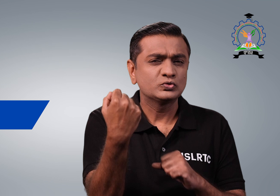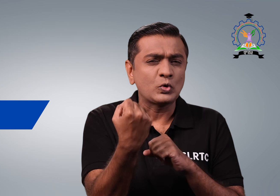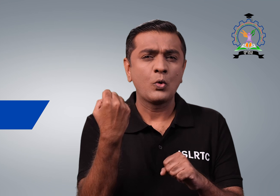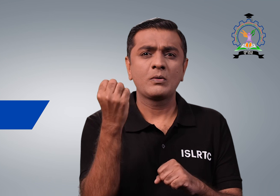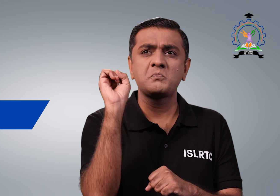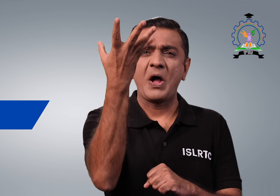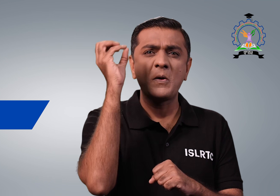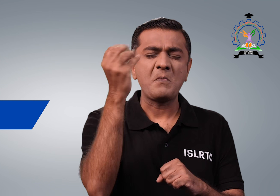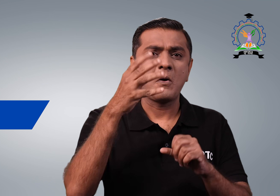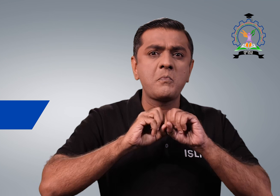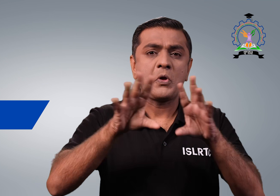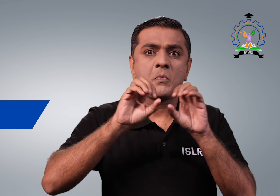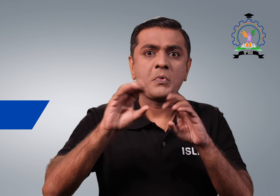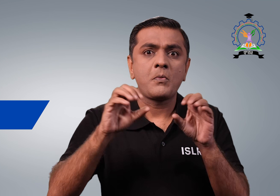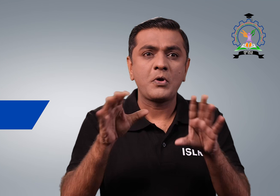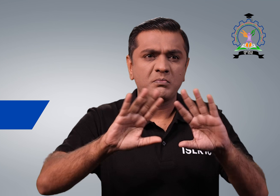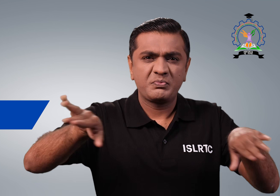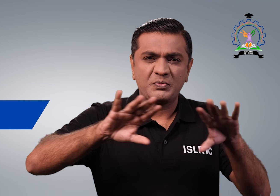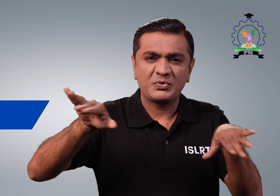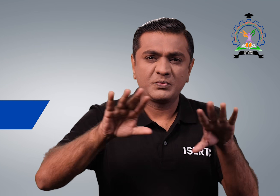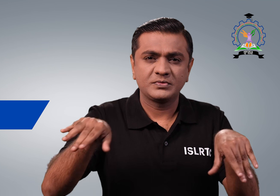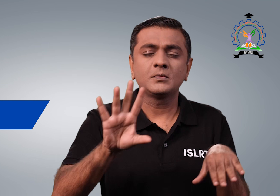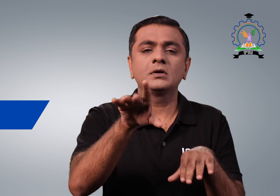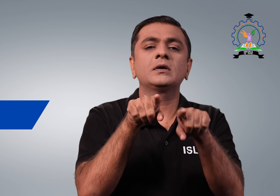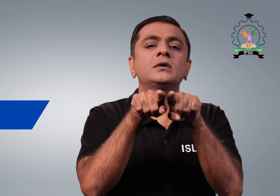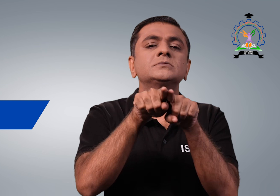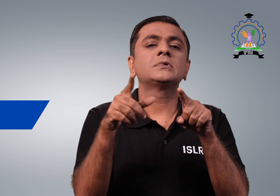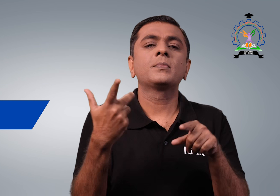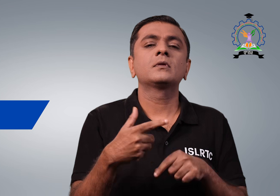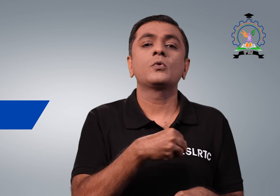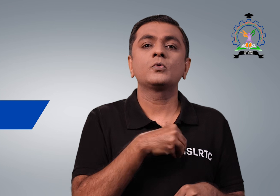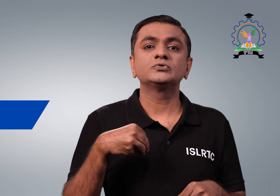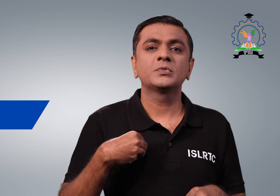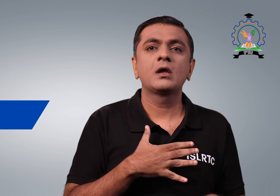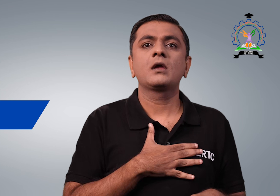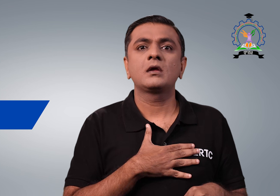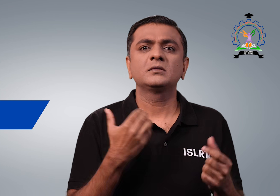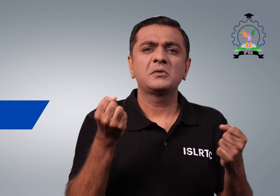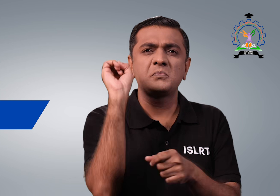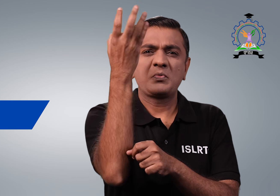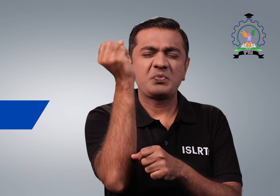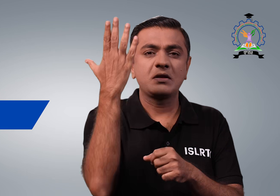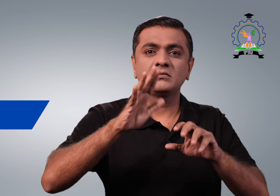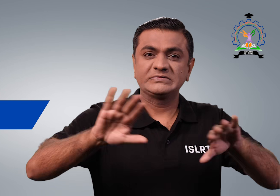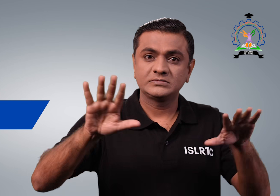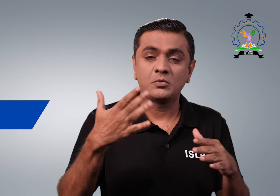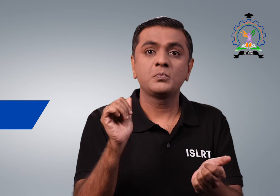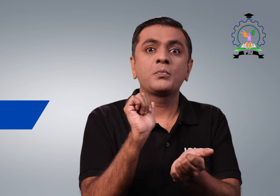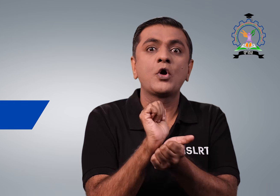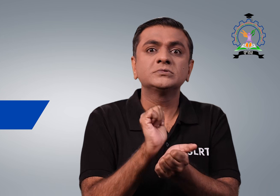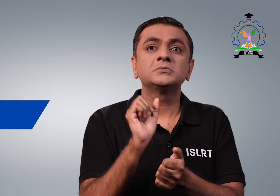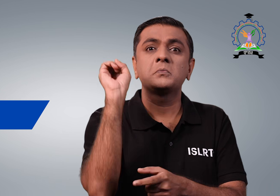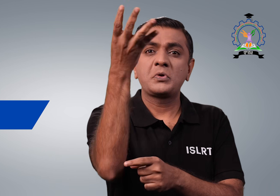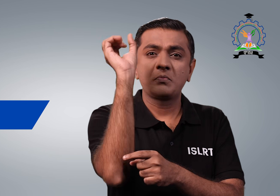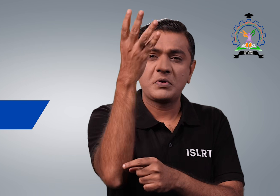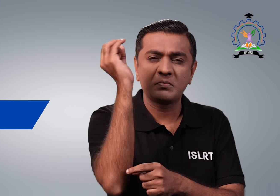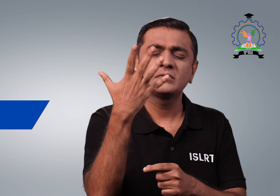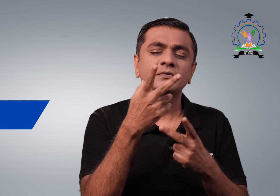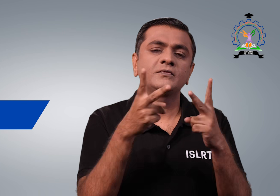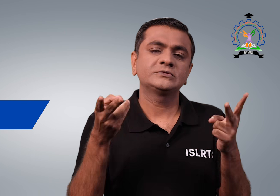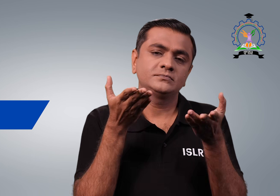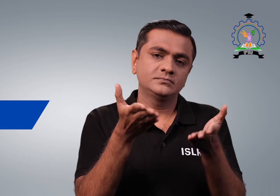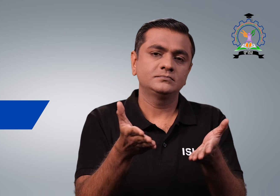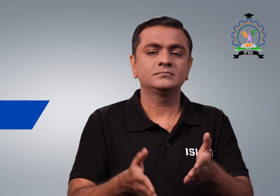It is a loud, warning device used to alert or move aside people. For example, an ambulance uses a siren to clear traffic while transporting a patient. Police siren is another example.